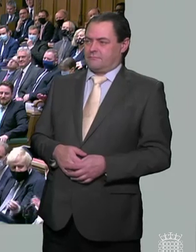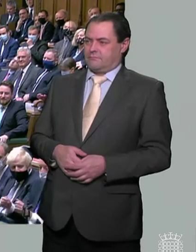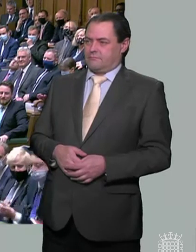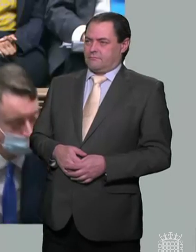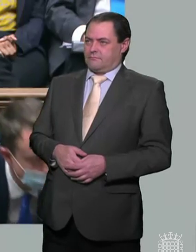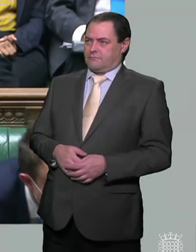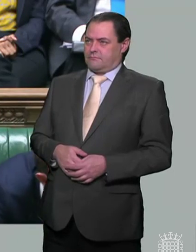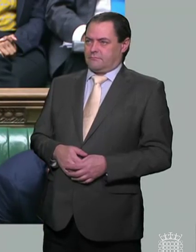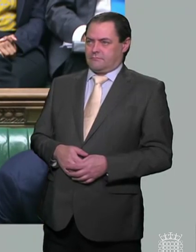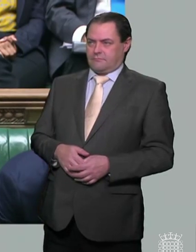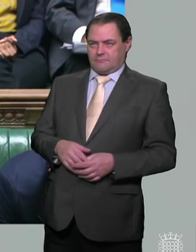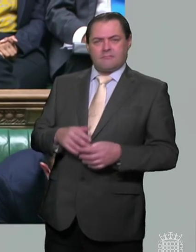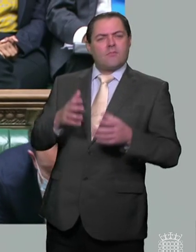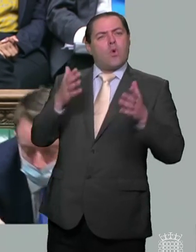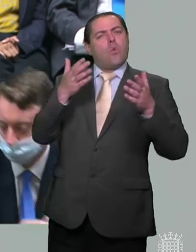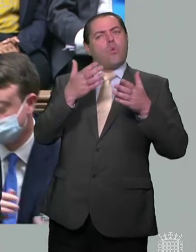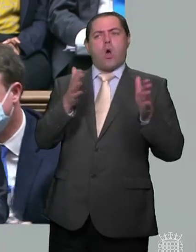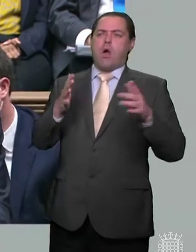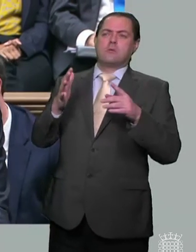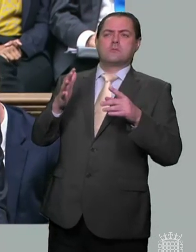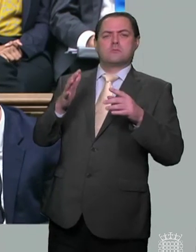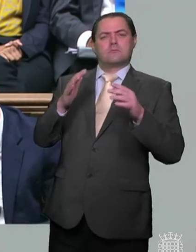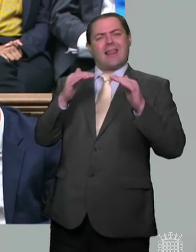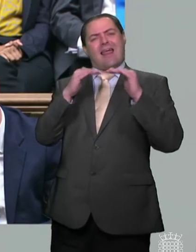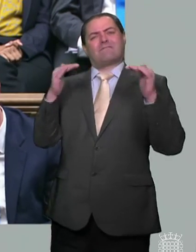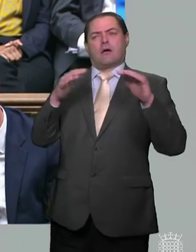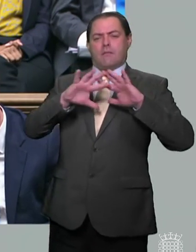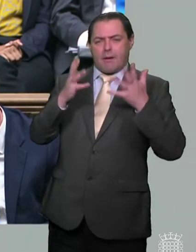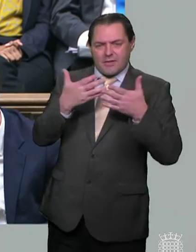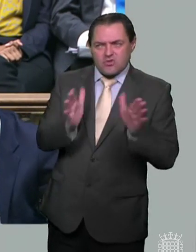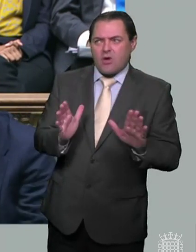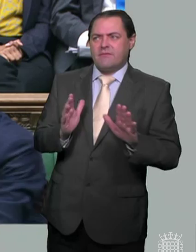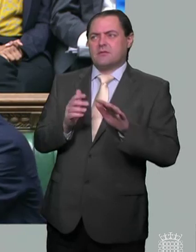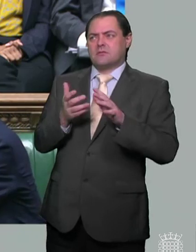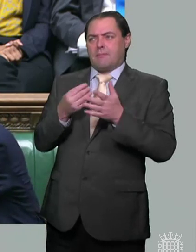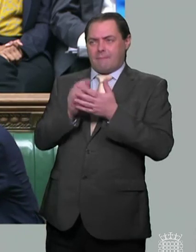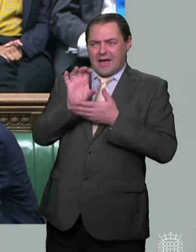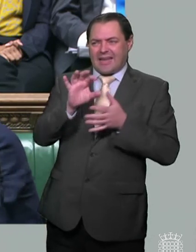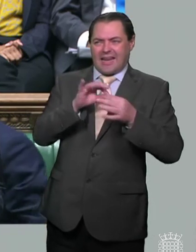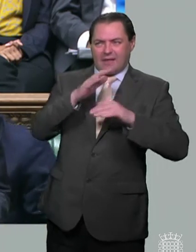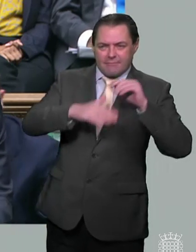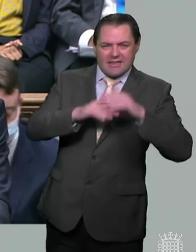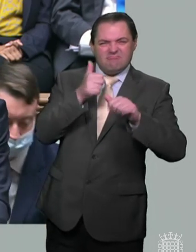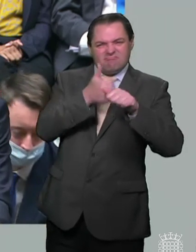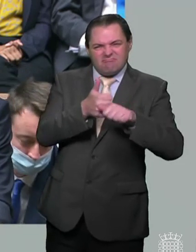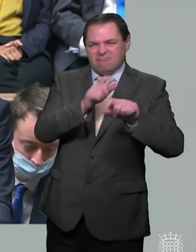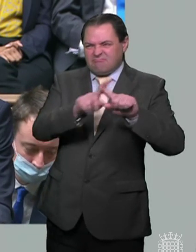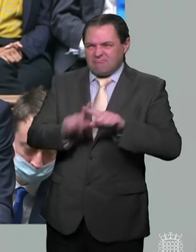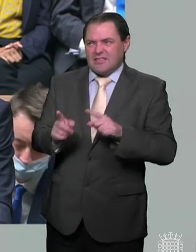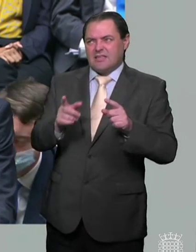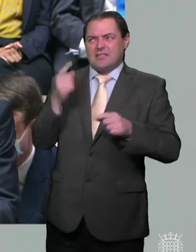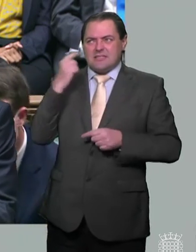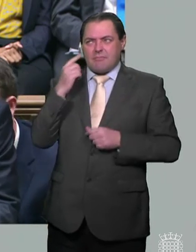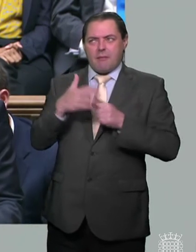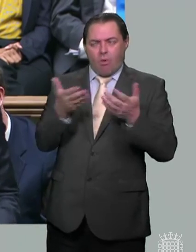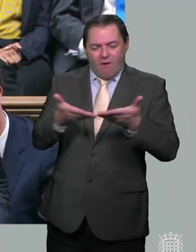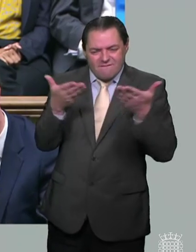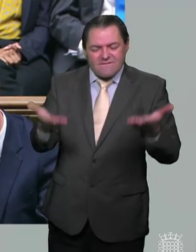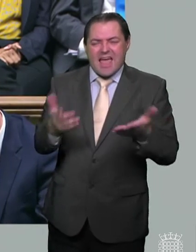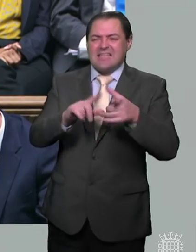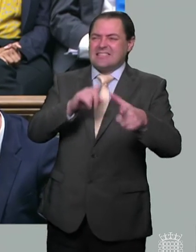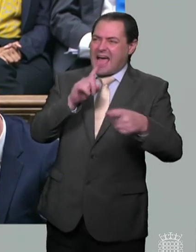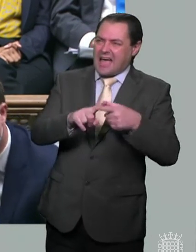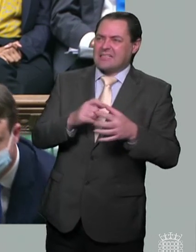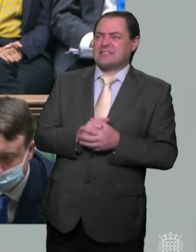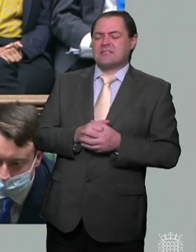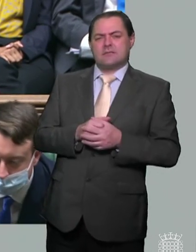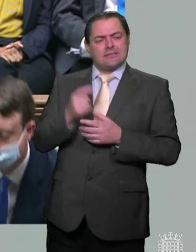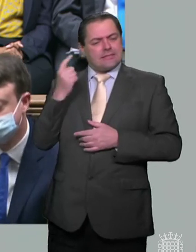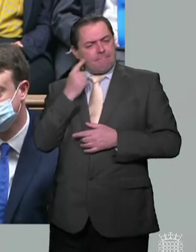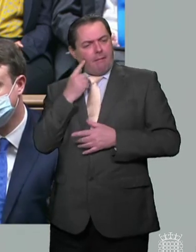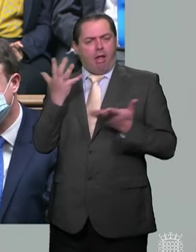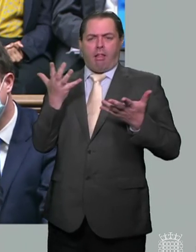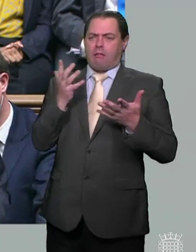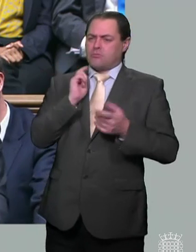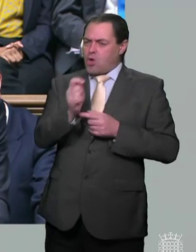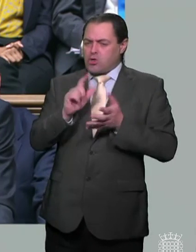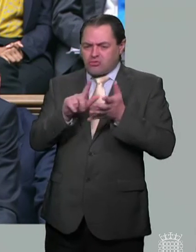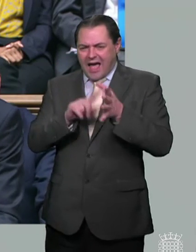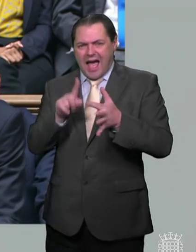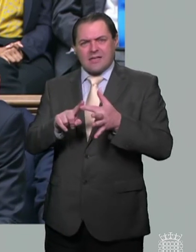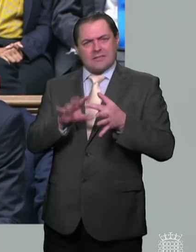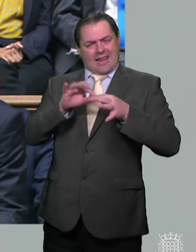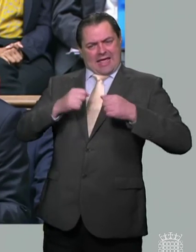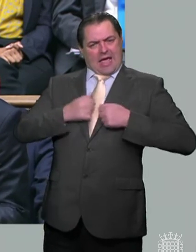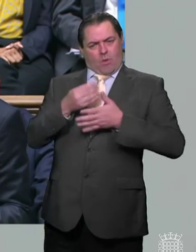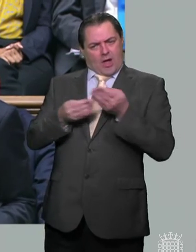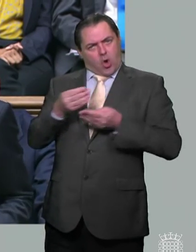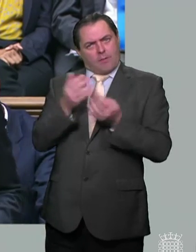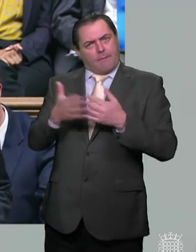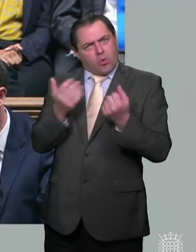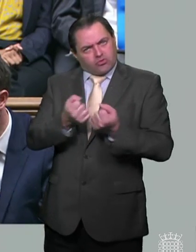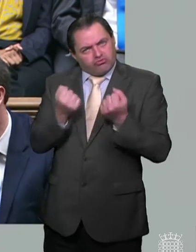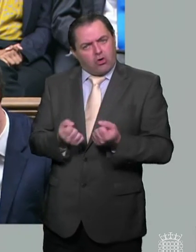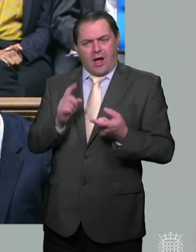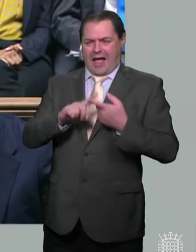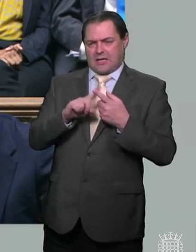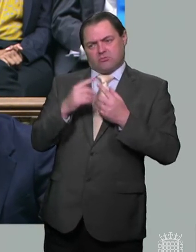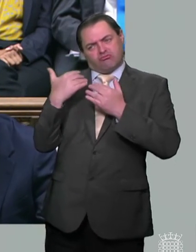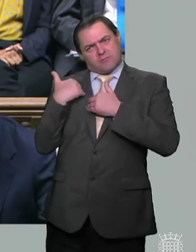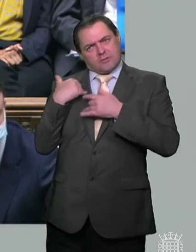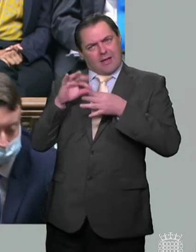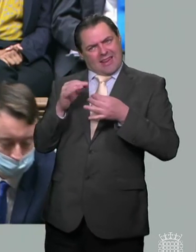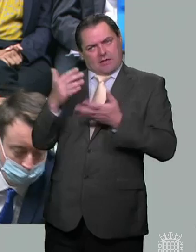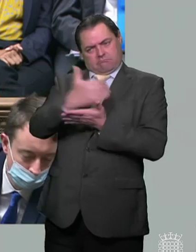World-class public services; investment in infrastructure, innovation, and skills; simpler, fairer taxes to support businesses and consumers: all built on the foundation of a stronger economy and responsible public finances.